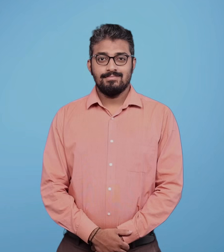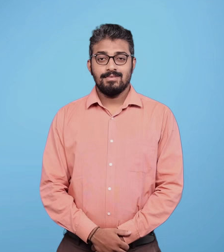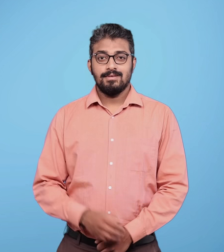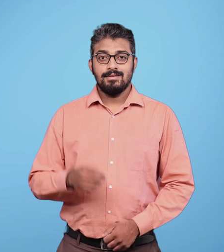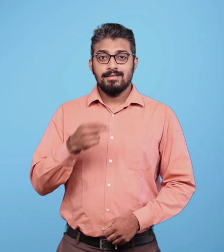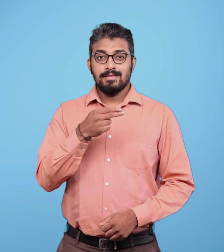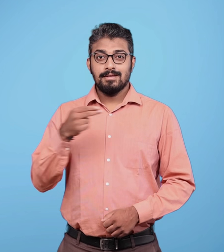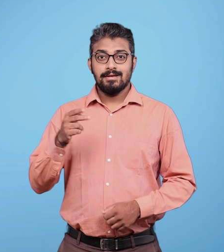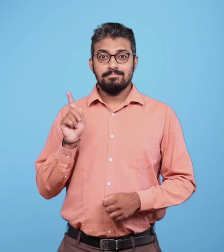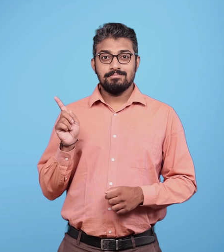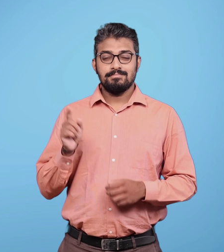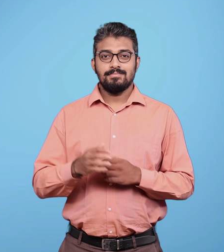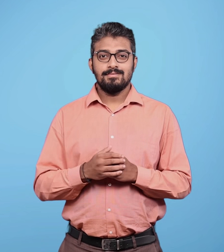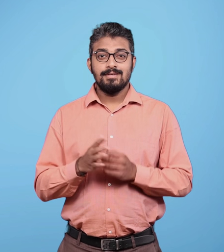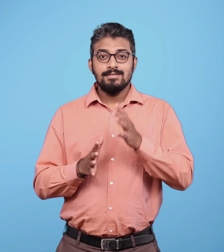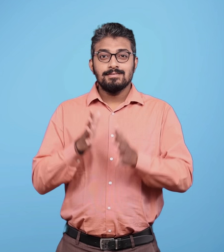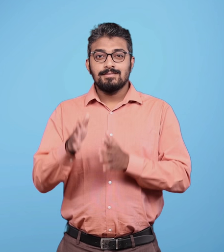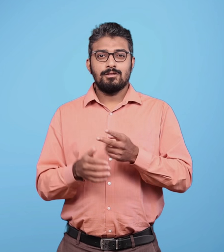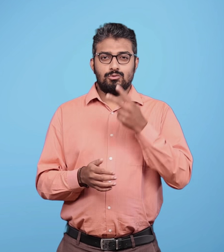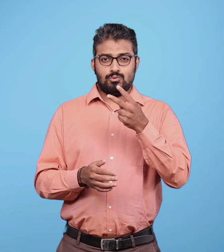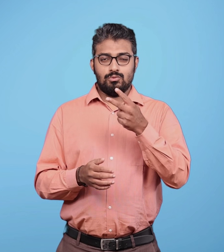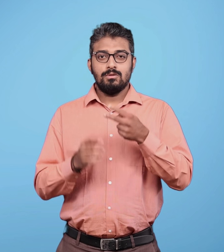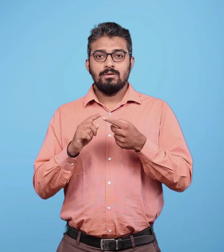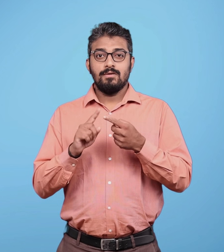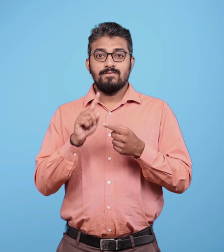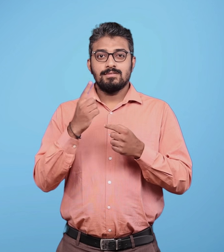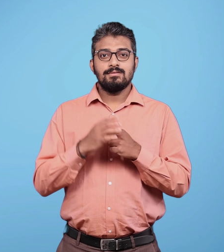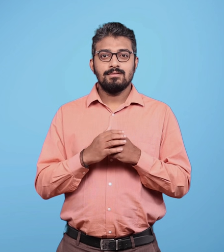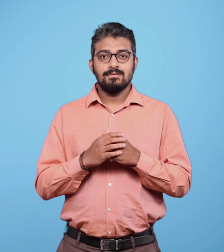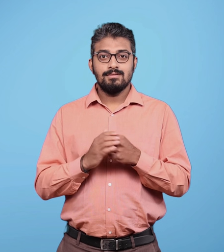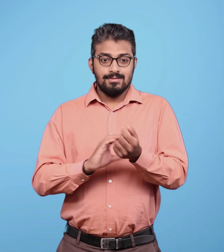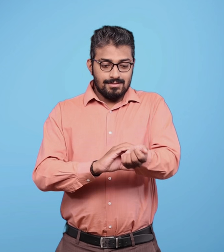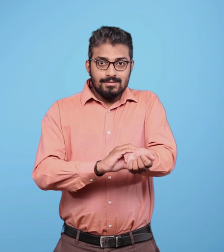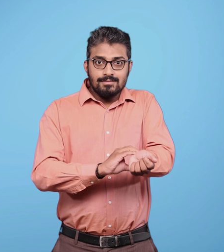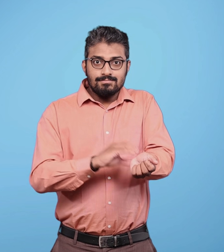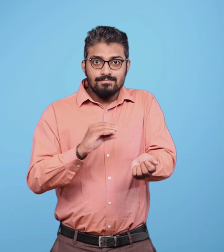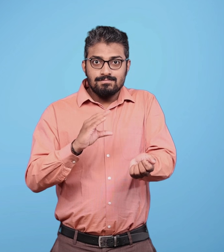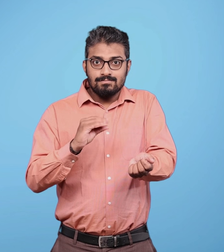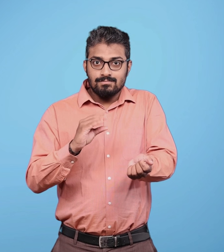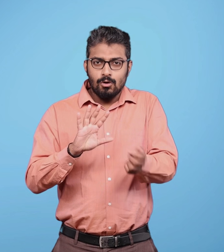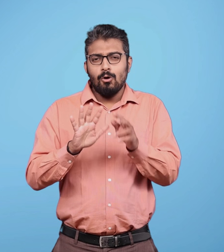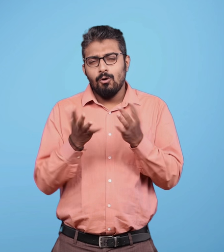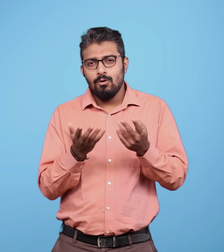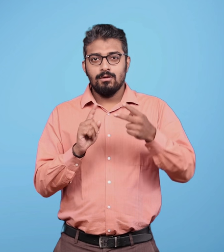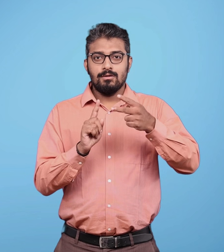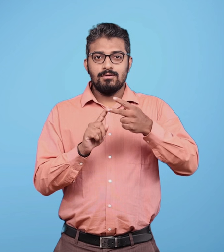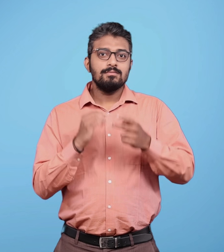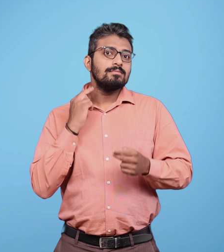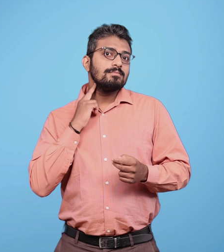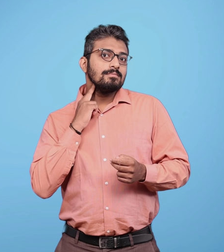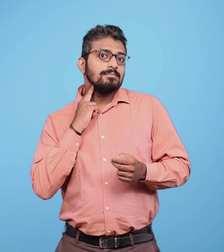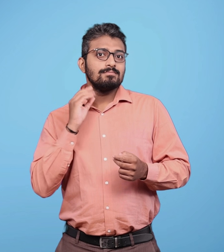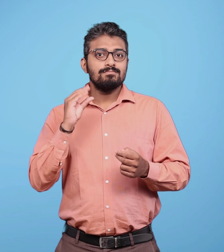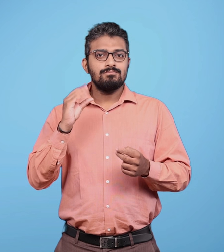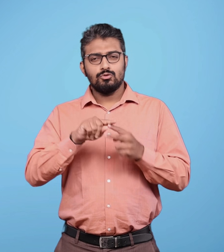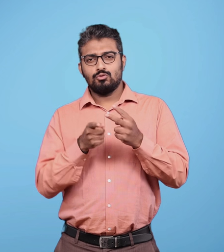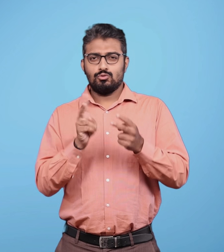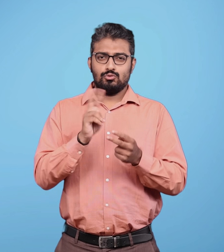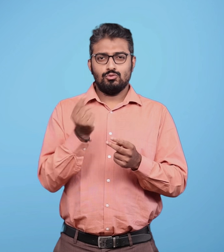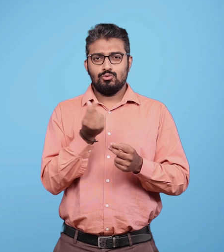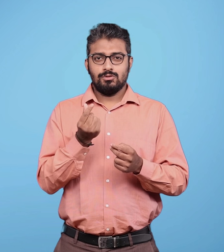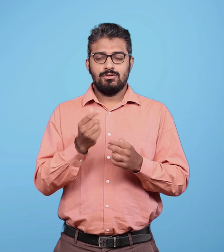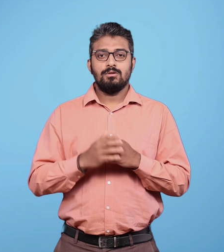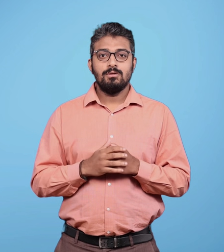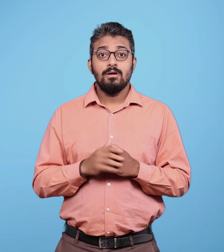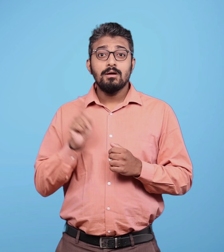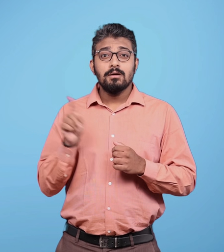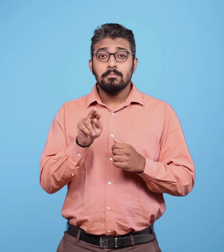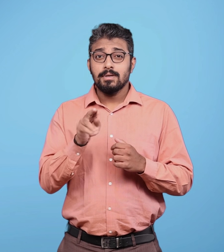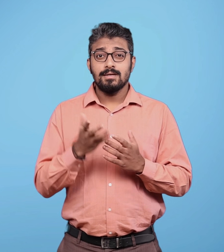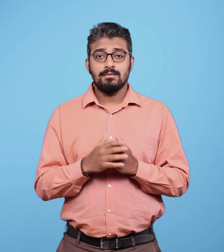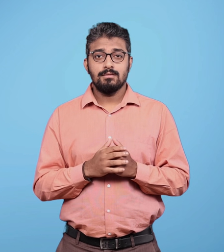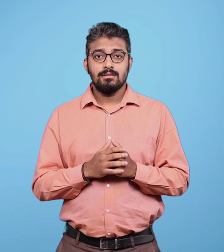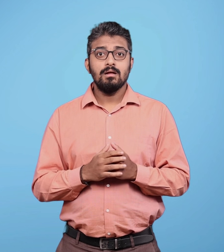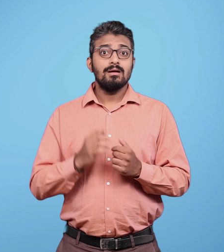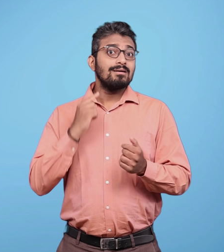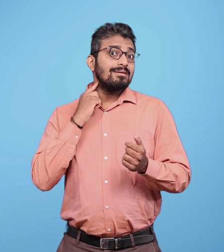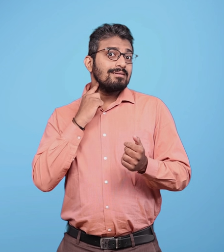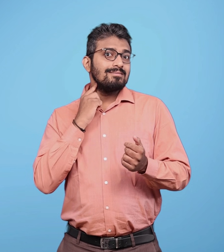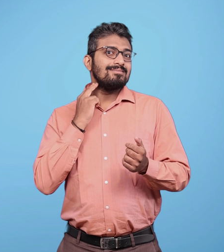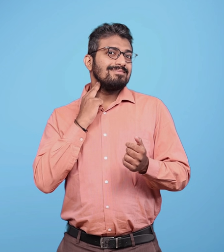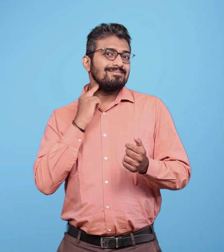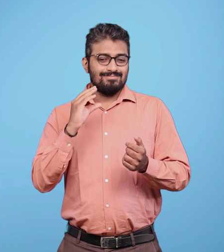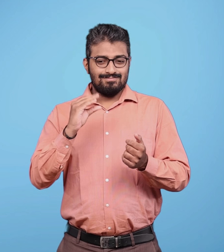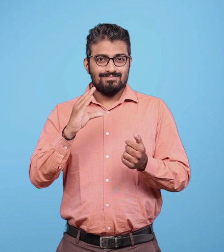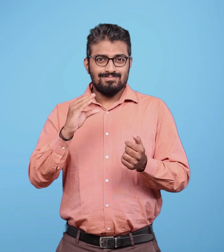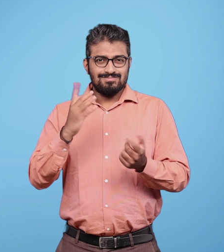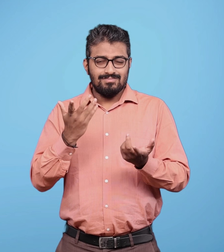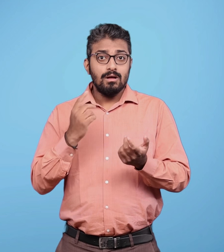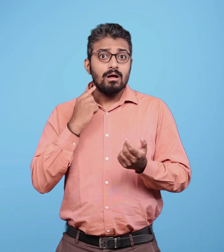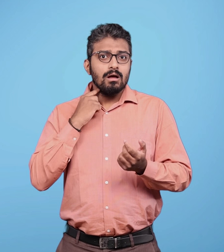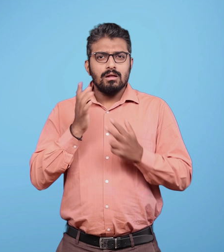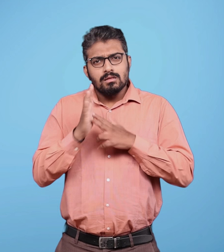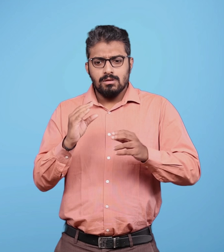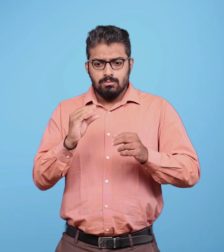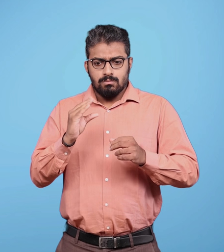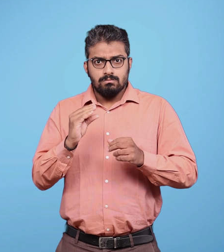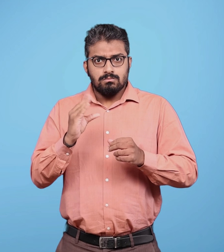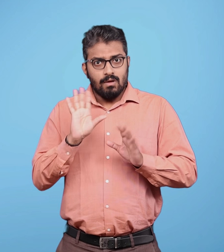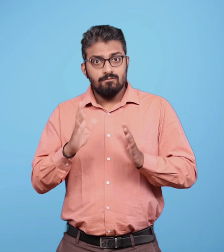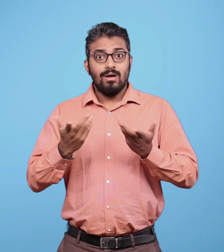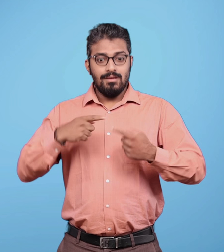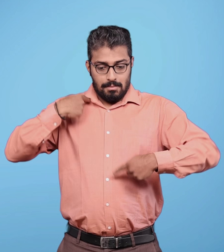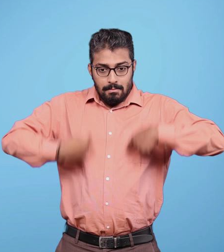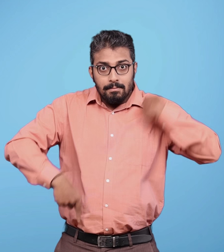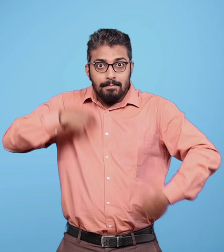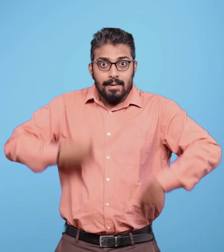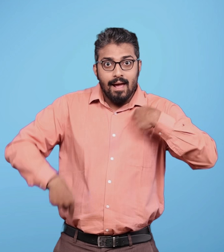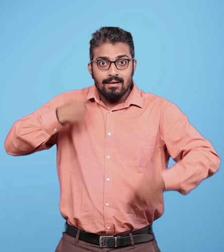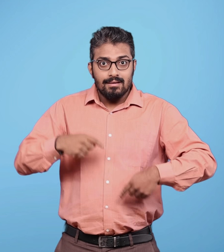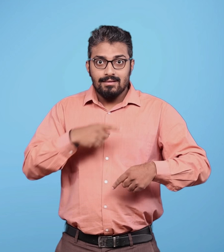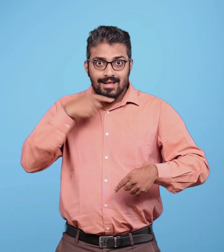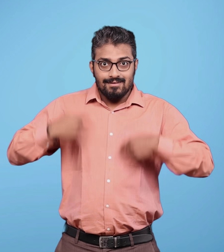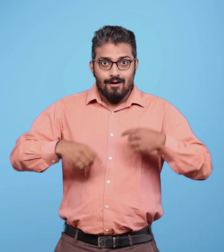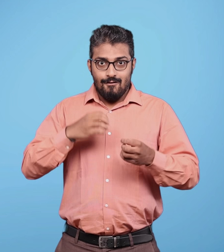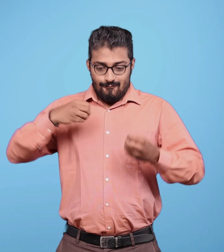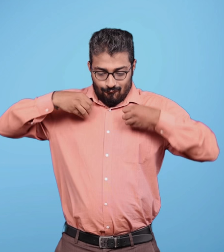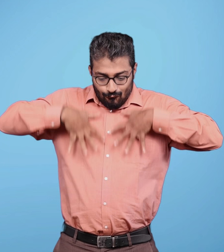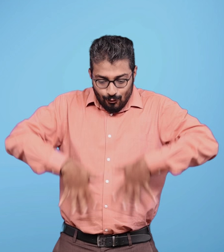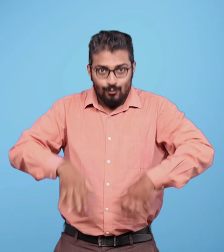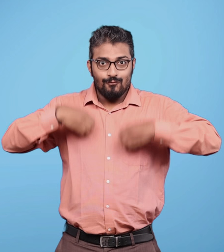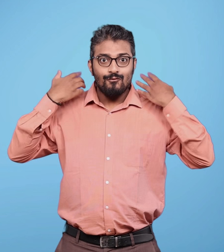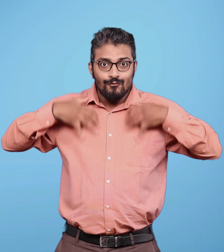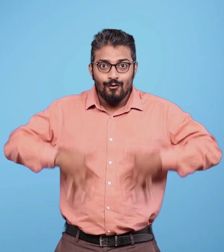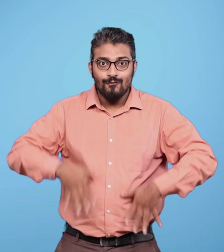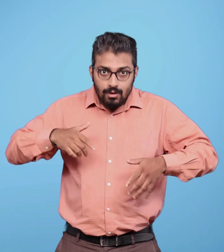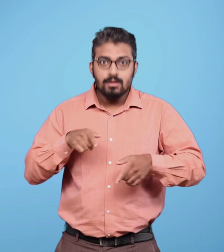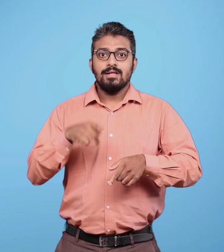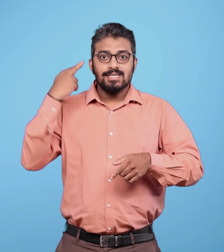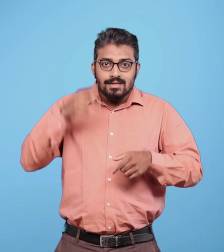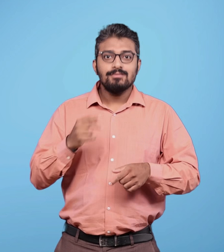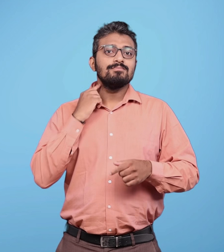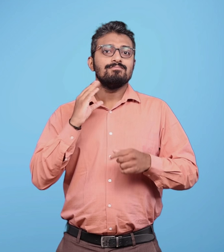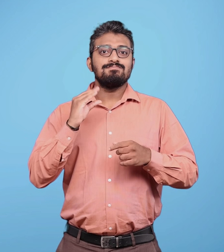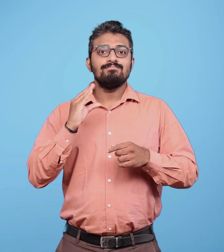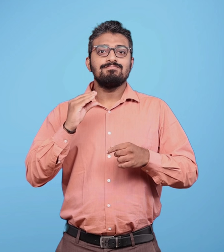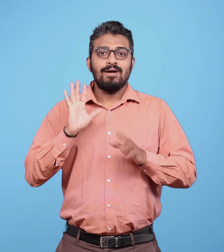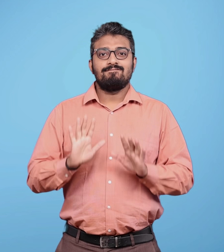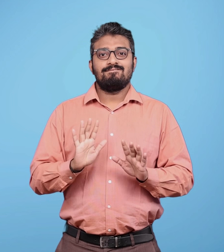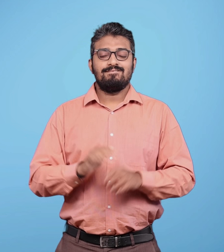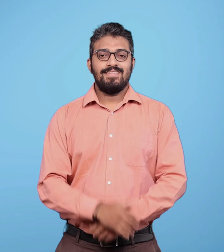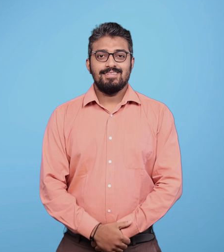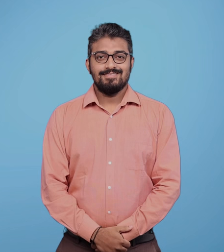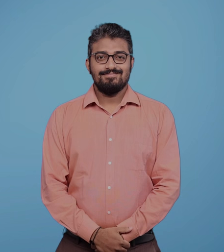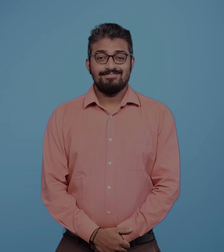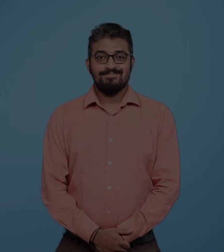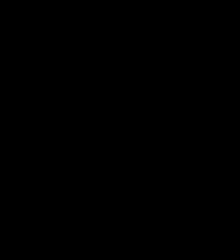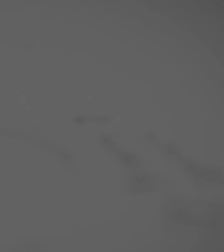pulse This is the sign for pulse. Pulse is the throbbing movement we feel on the inner side our wrists. It is due to the blood flowing in the arteries.